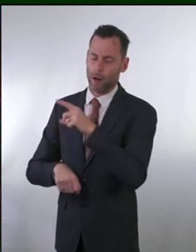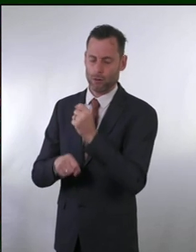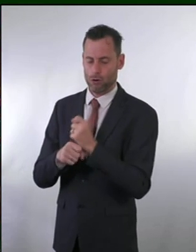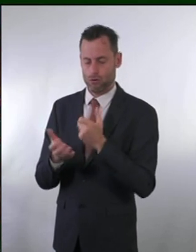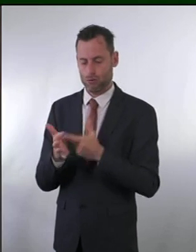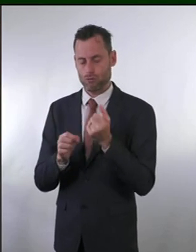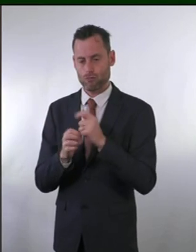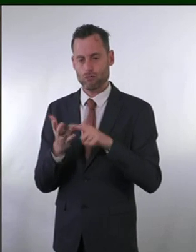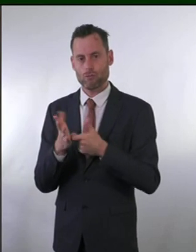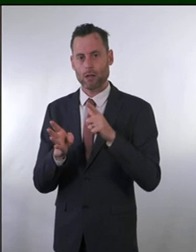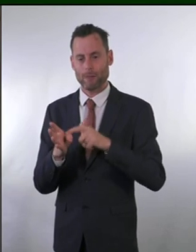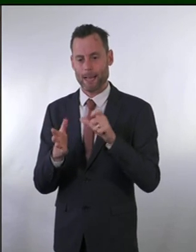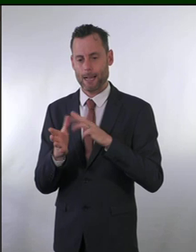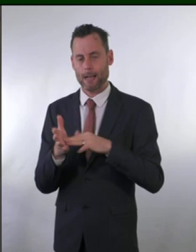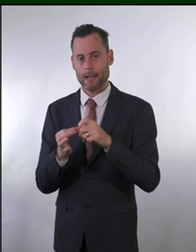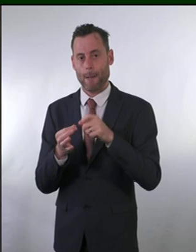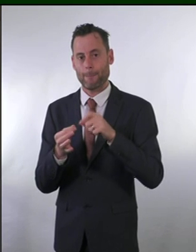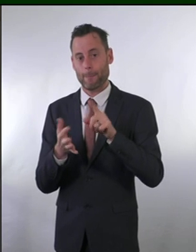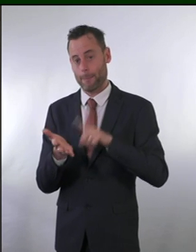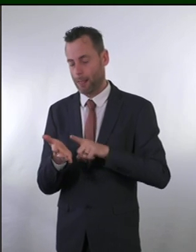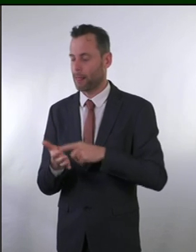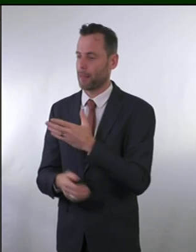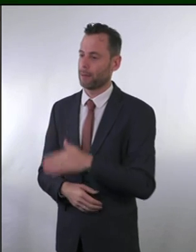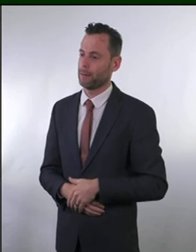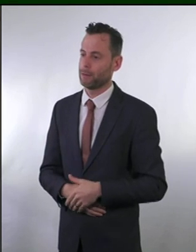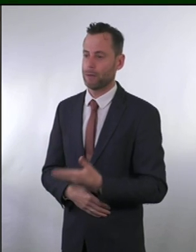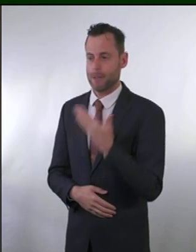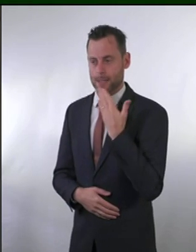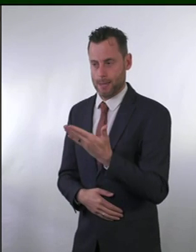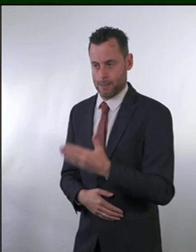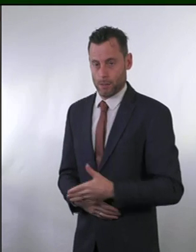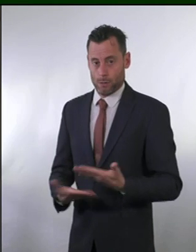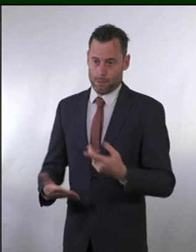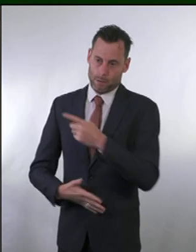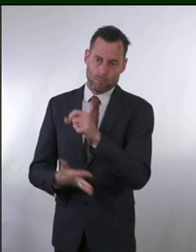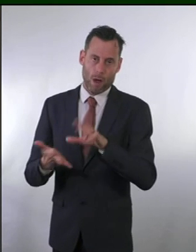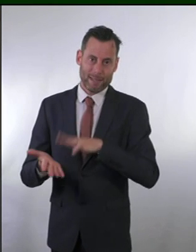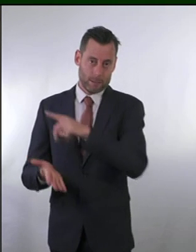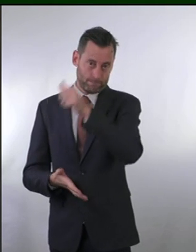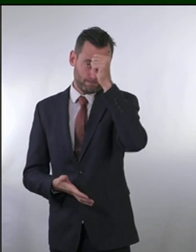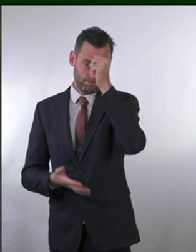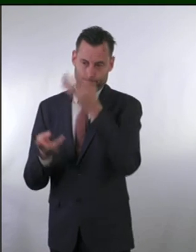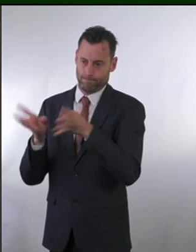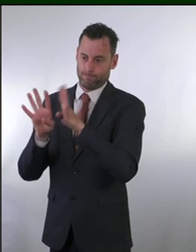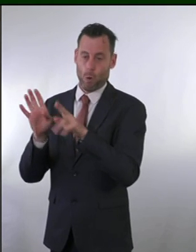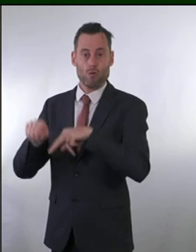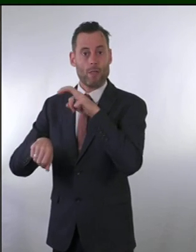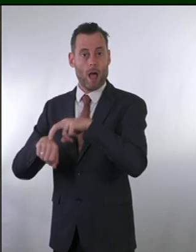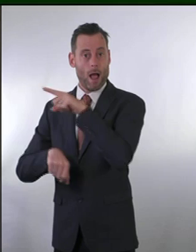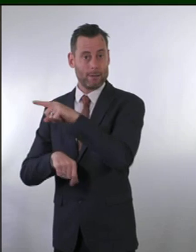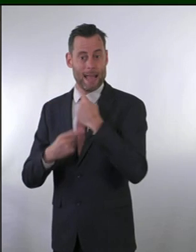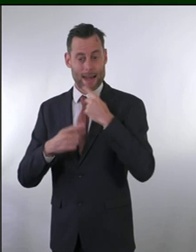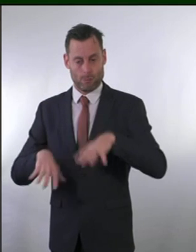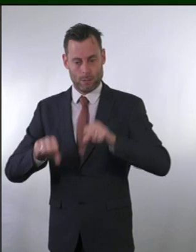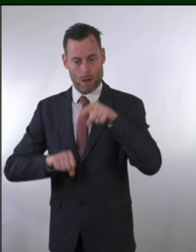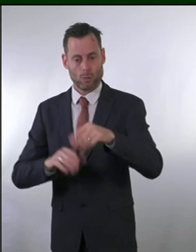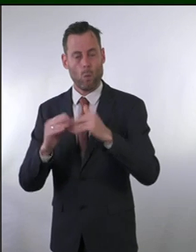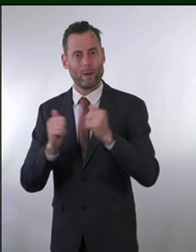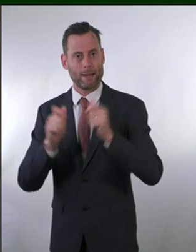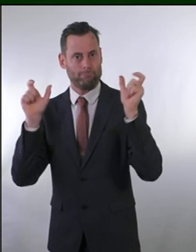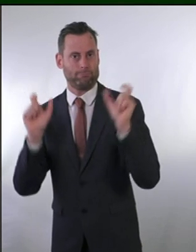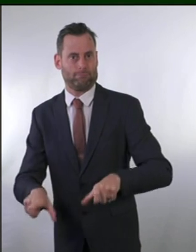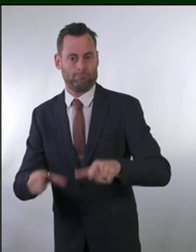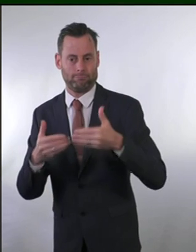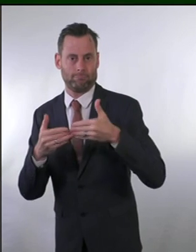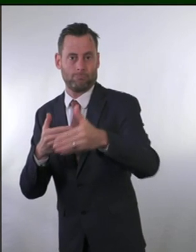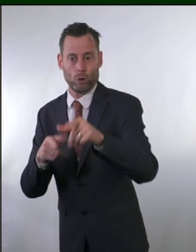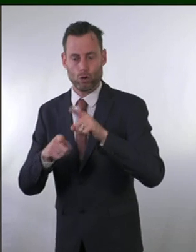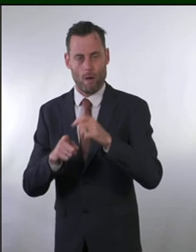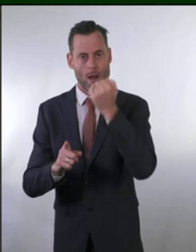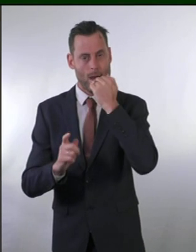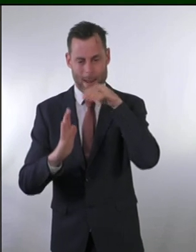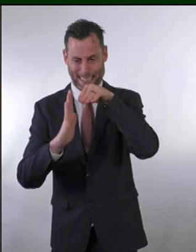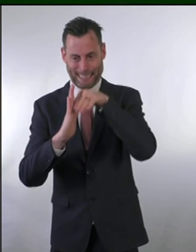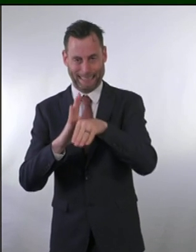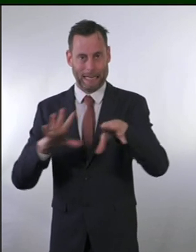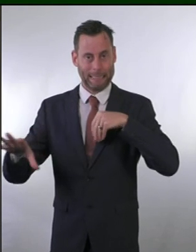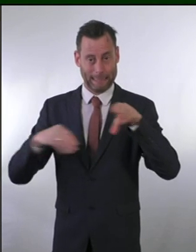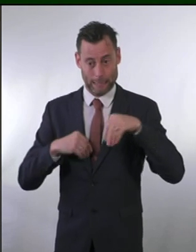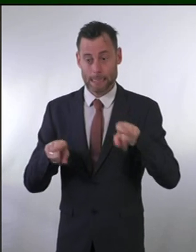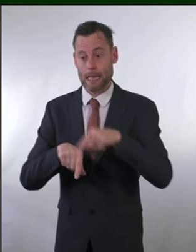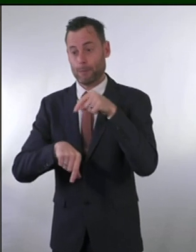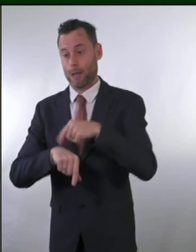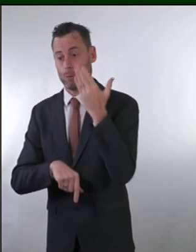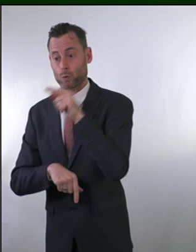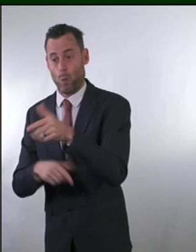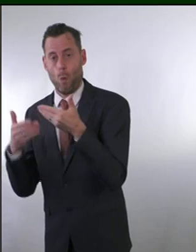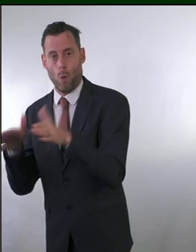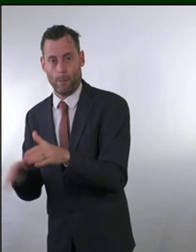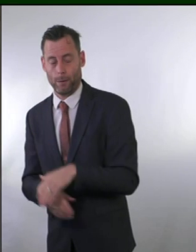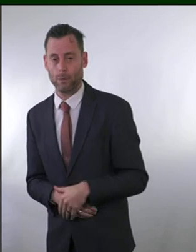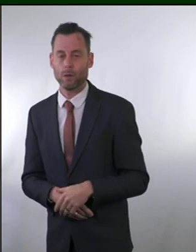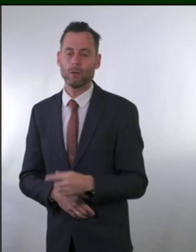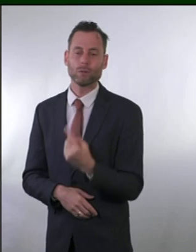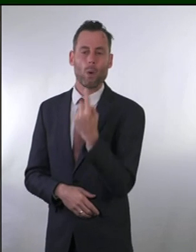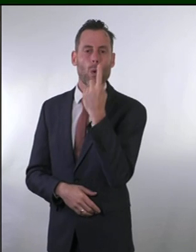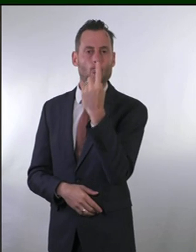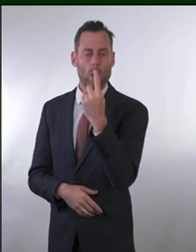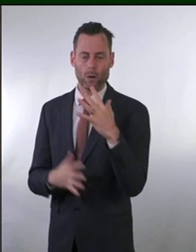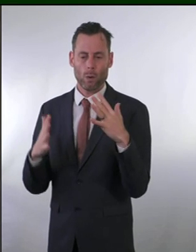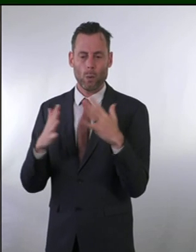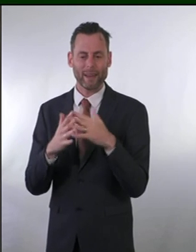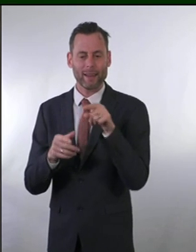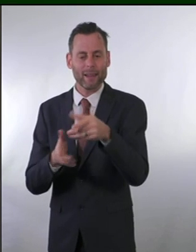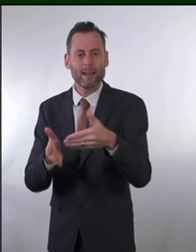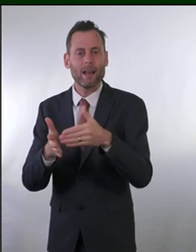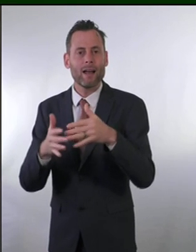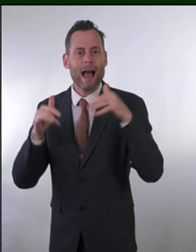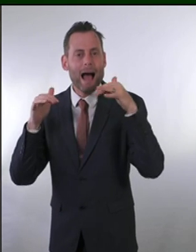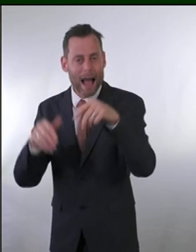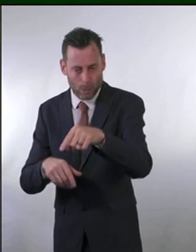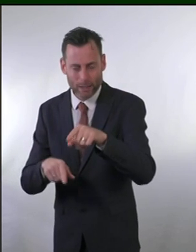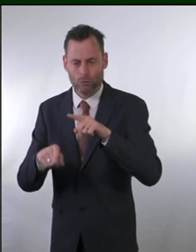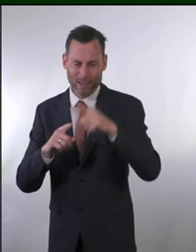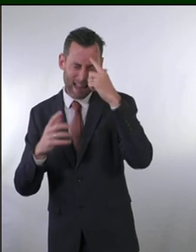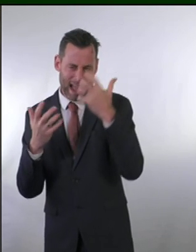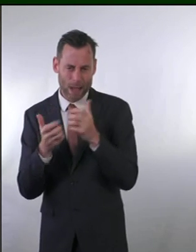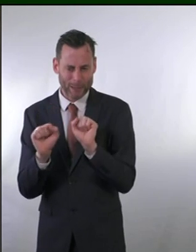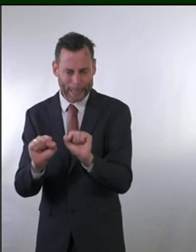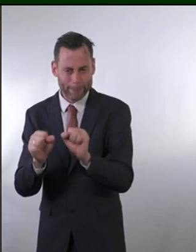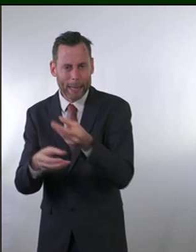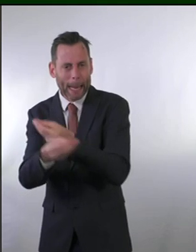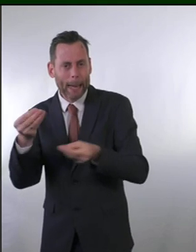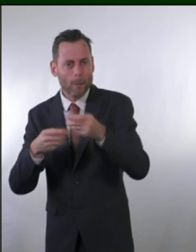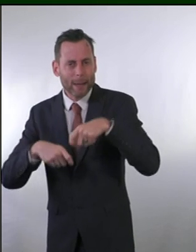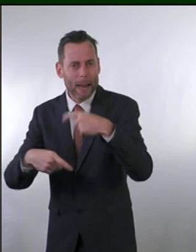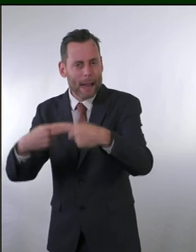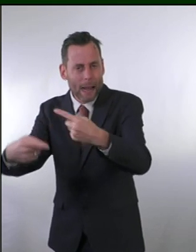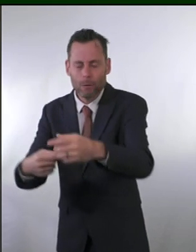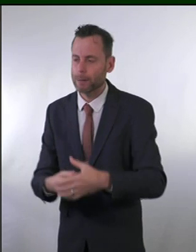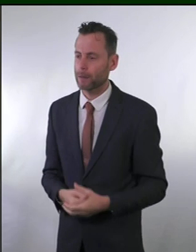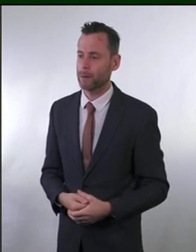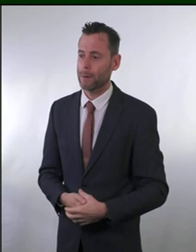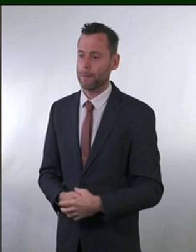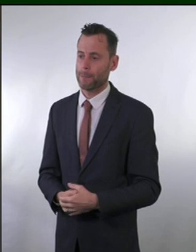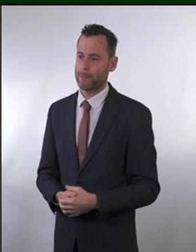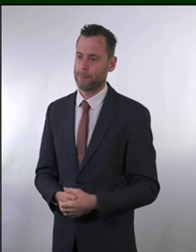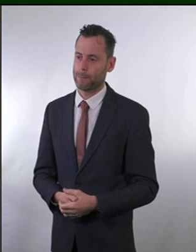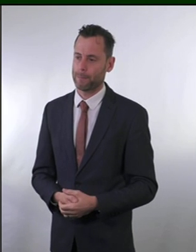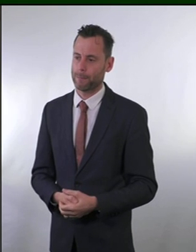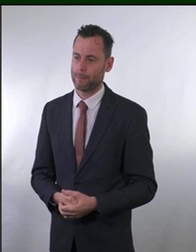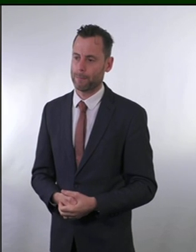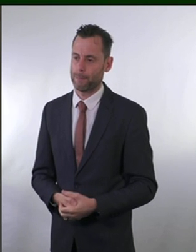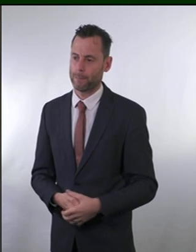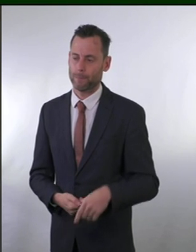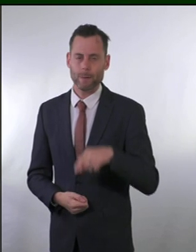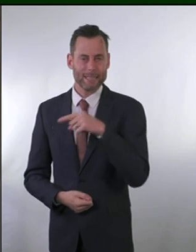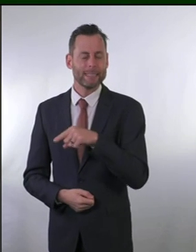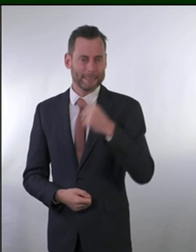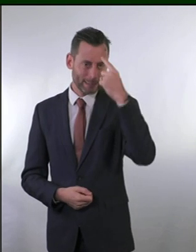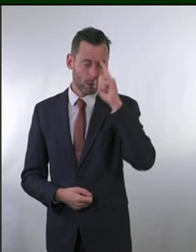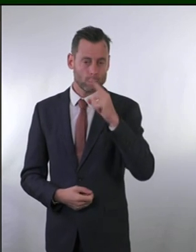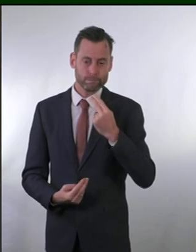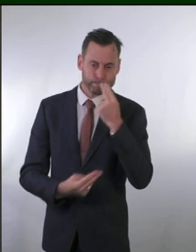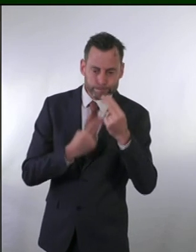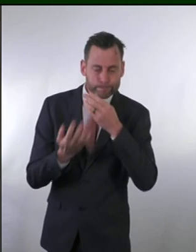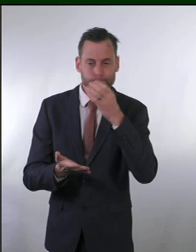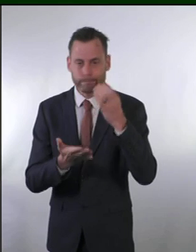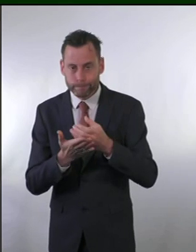The Prime Minister will be aware that the Northern Ireland Executive have just announced new restrictions to bear down on the virus while still keeping schools open, with the exception of one extra week at Halloween, and keeping most sectors of the economy going, but the sectors that are missing are hospitality, the associated supply chains and the self-employed.